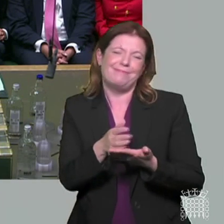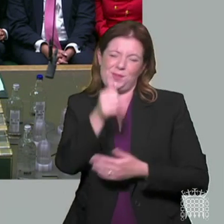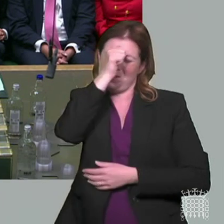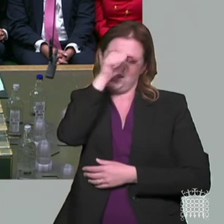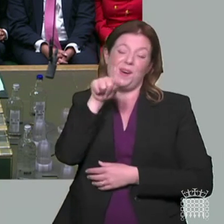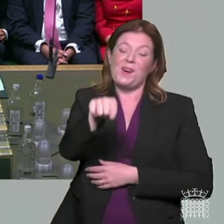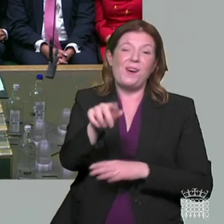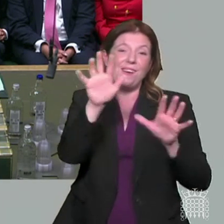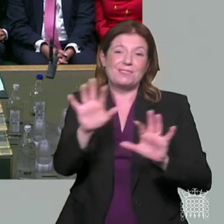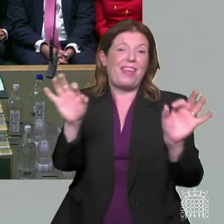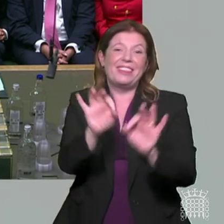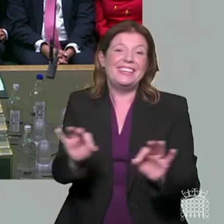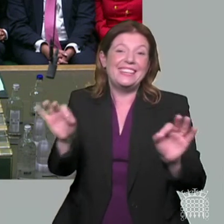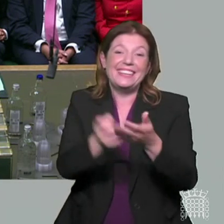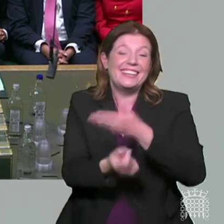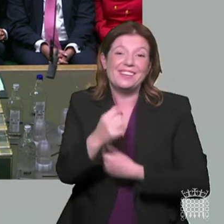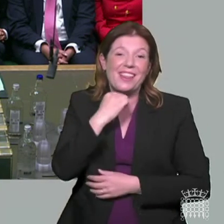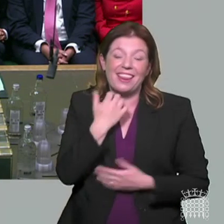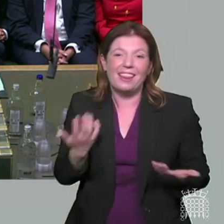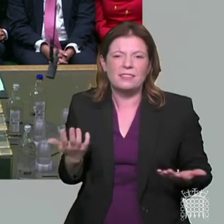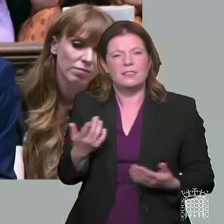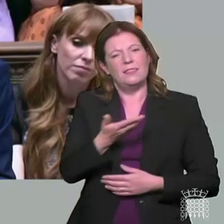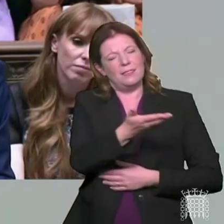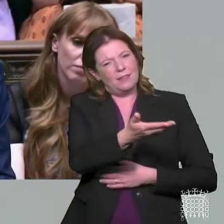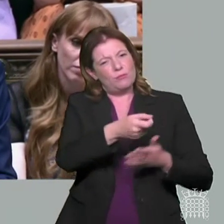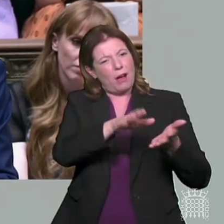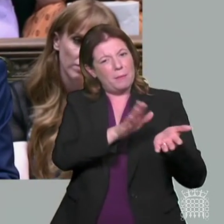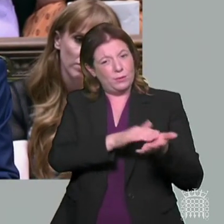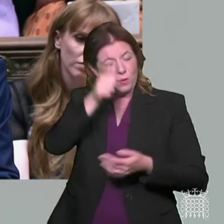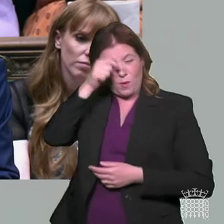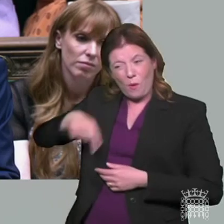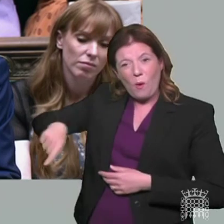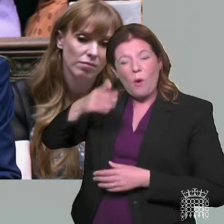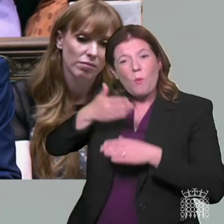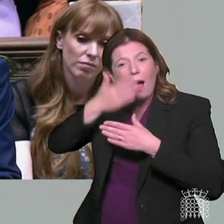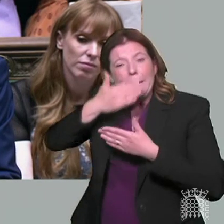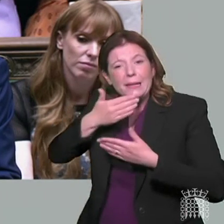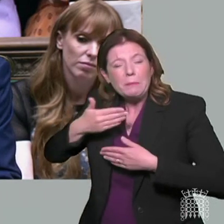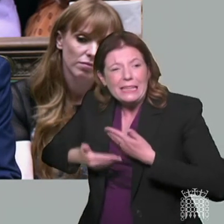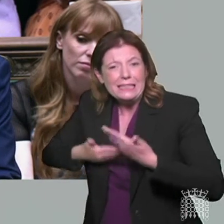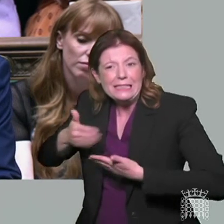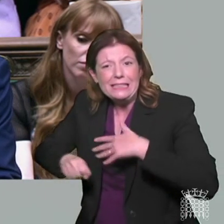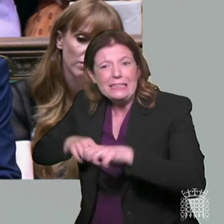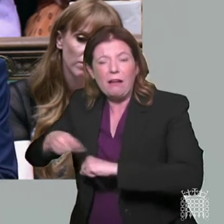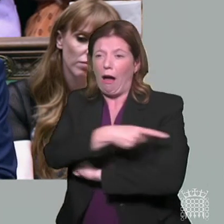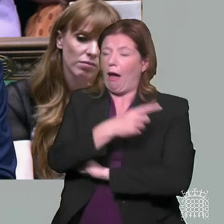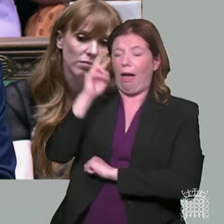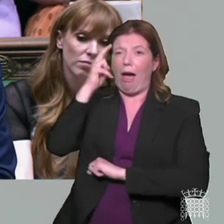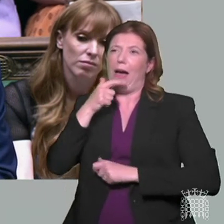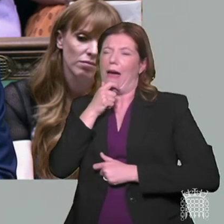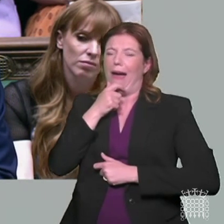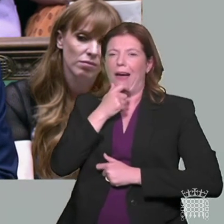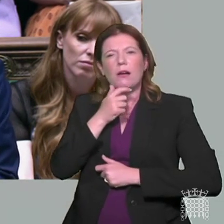Does the Prime Minister not realise that working people across the country cannot afford to wait while he vacillates?